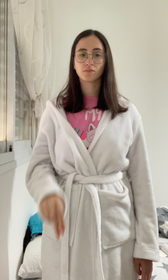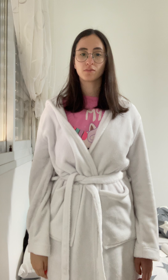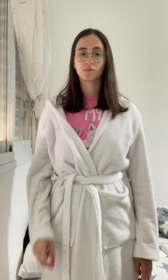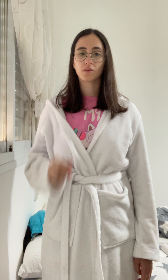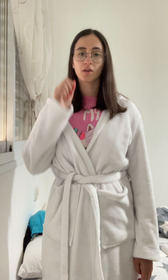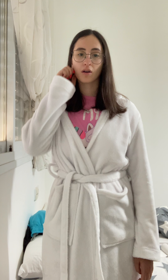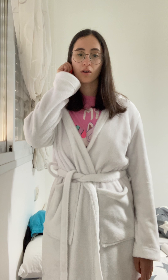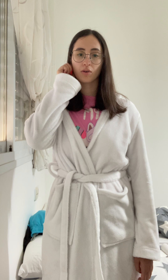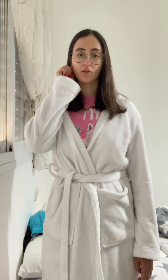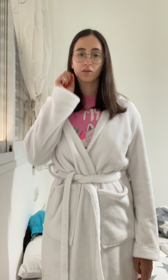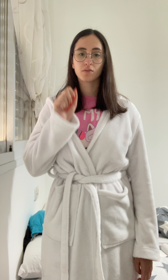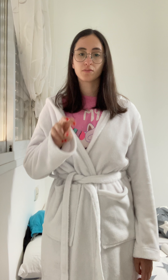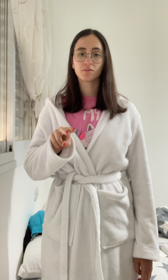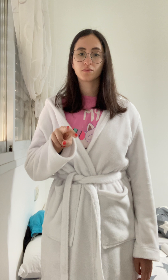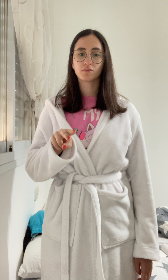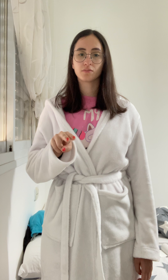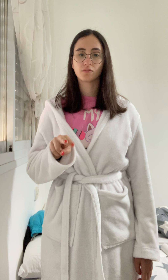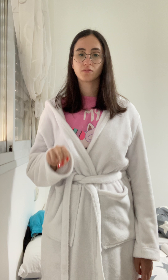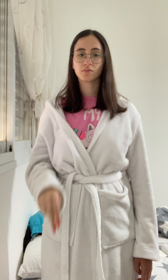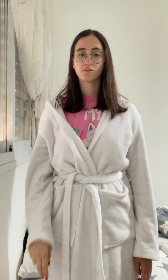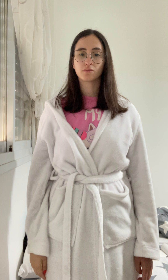אחות